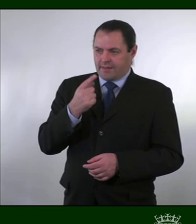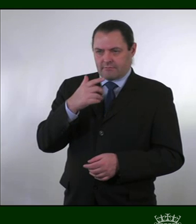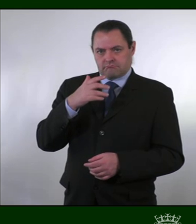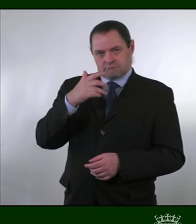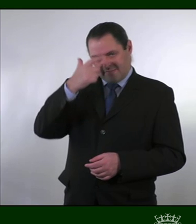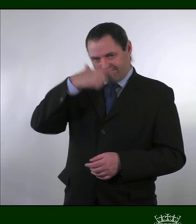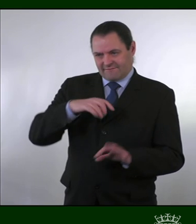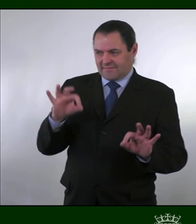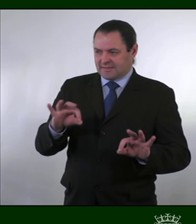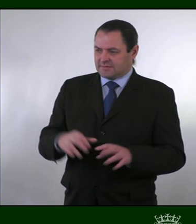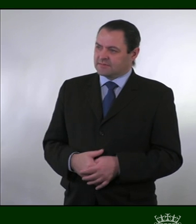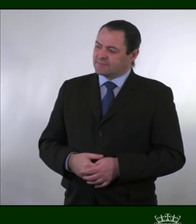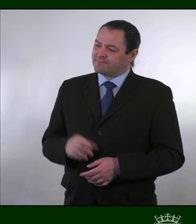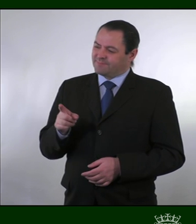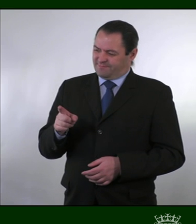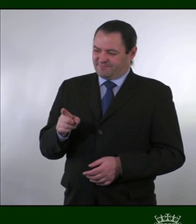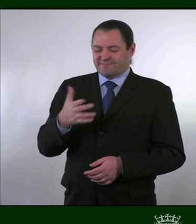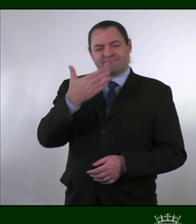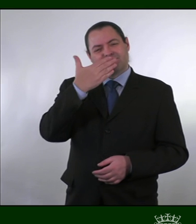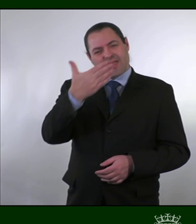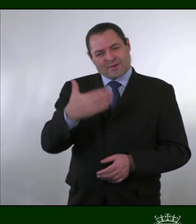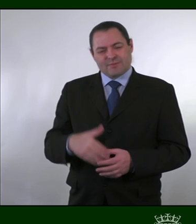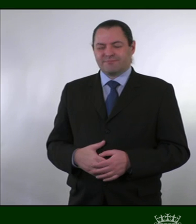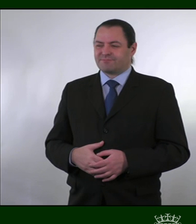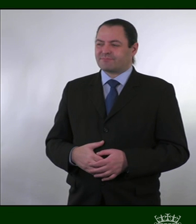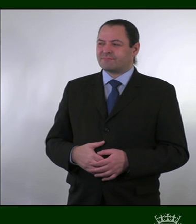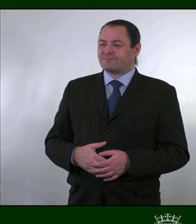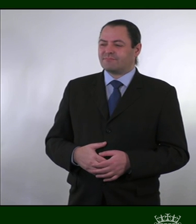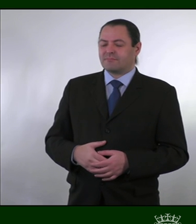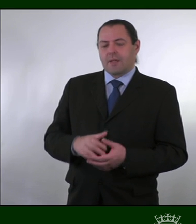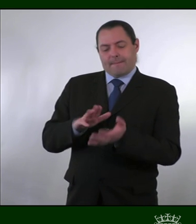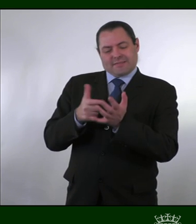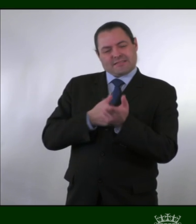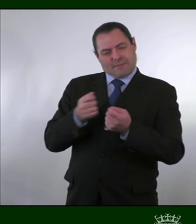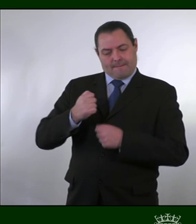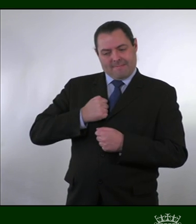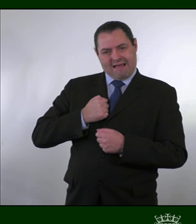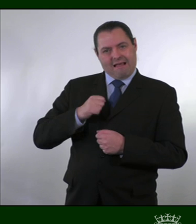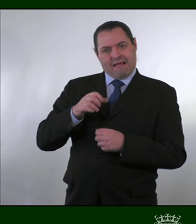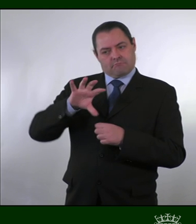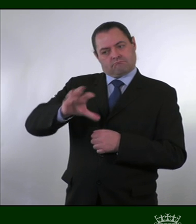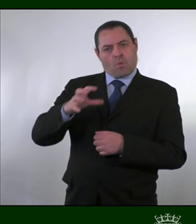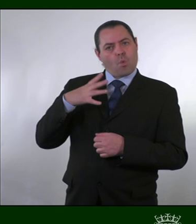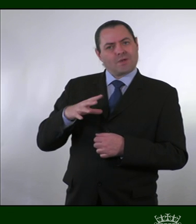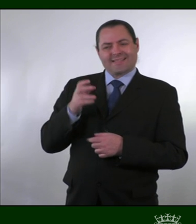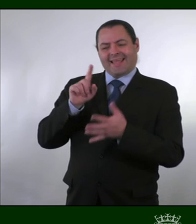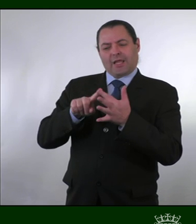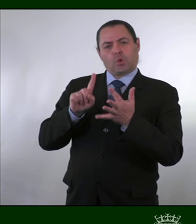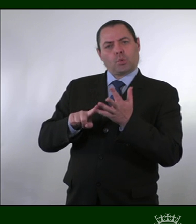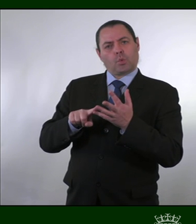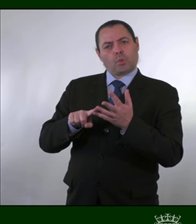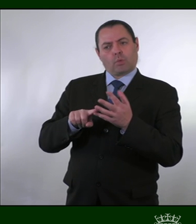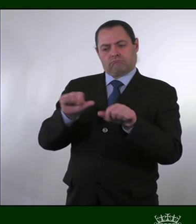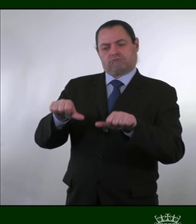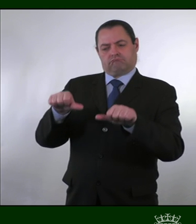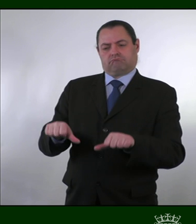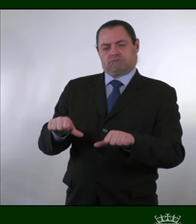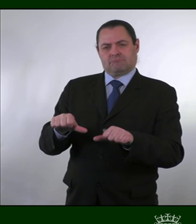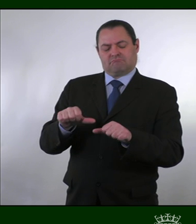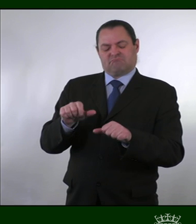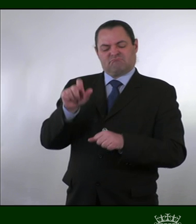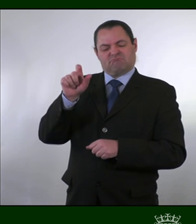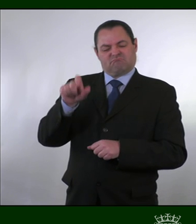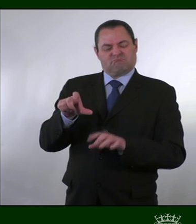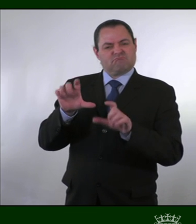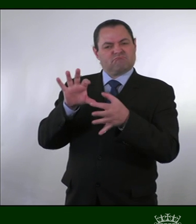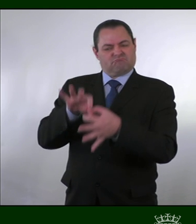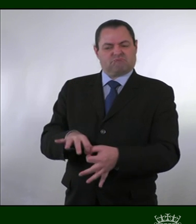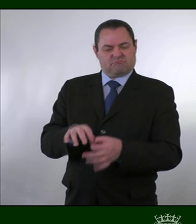My constituent applied for the EU settlement scheme in September 2019 for her and her son.